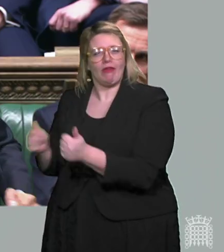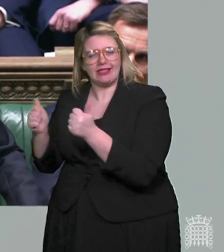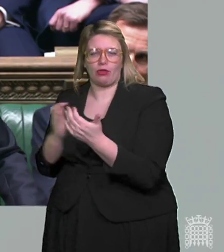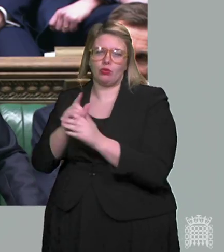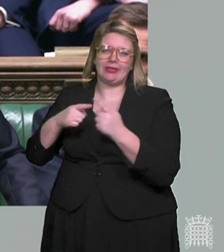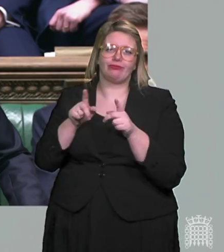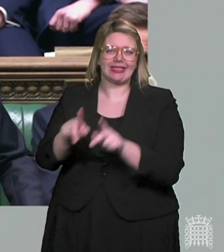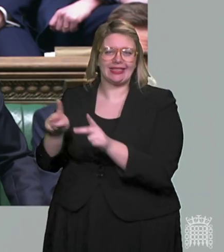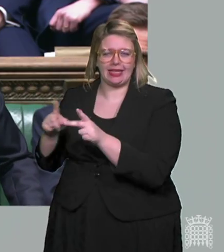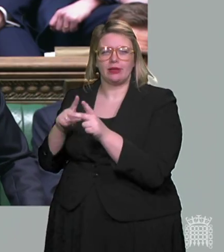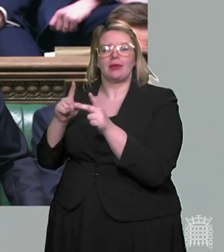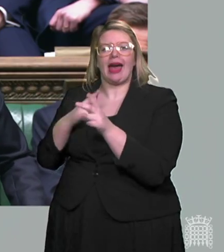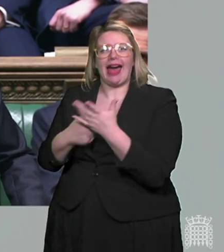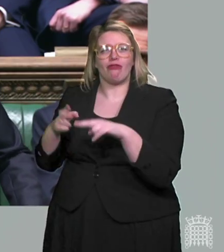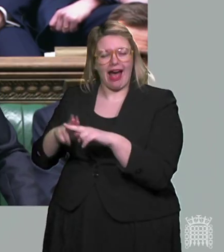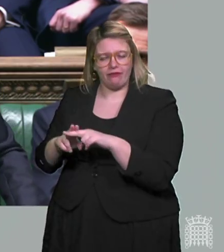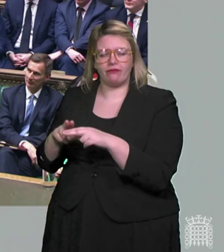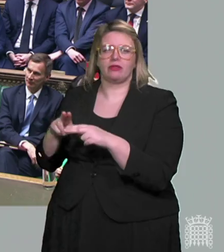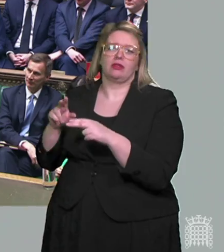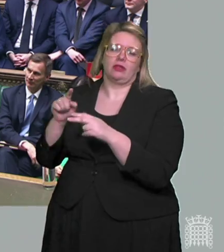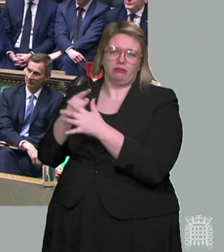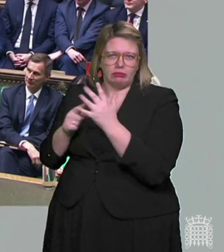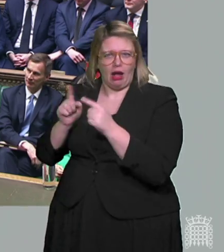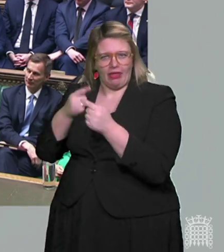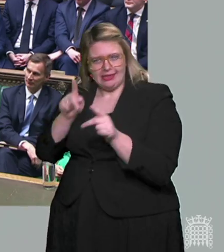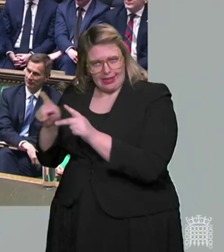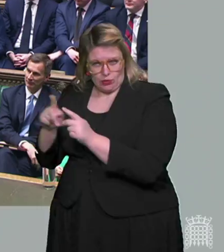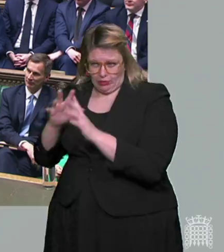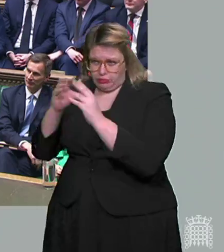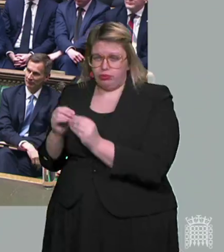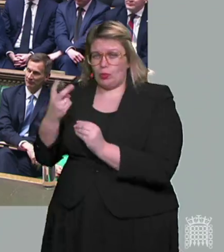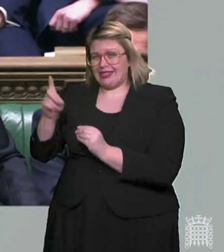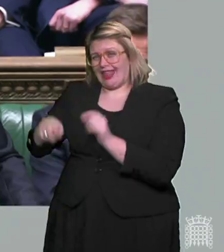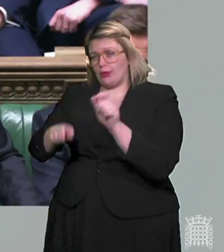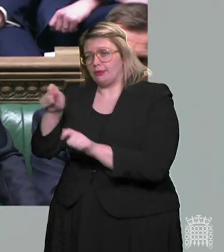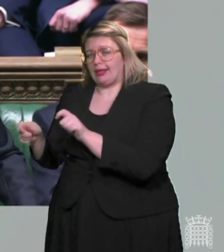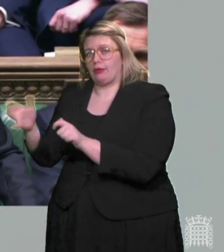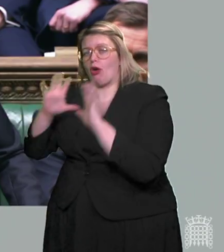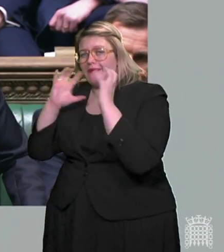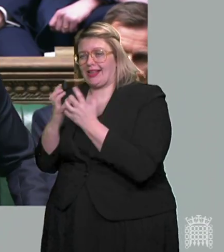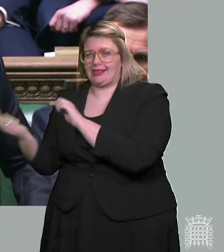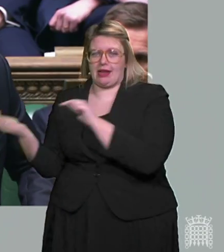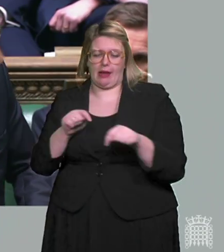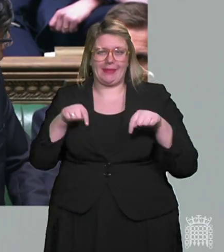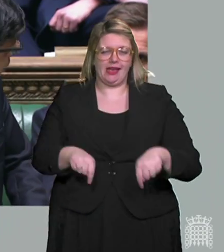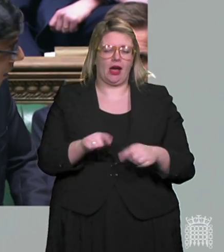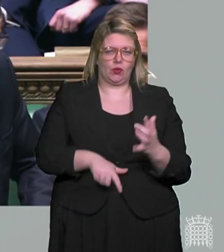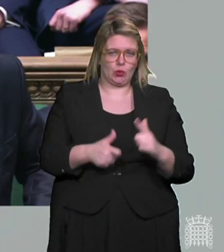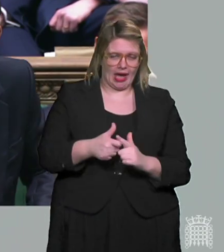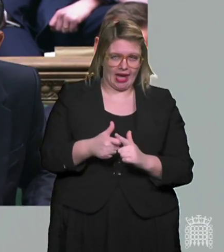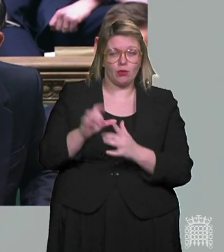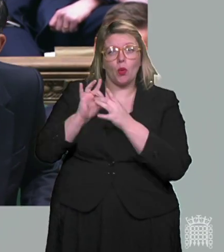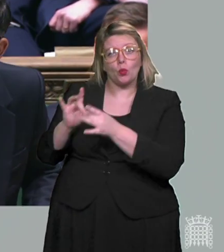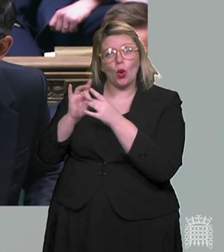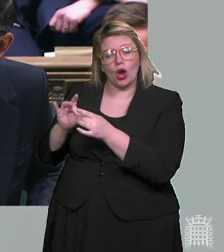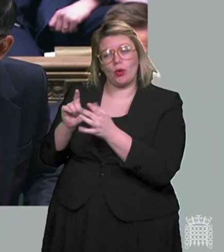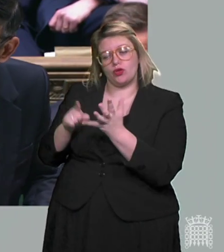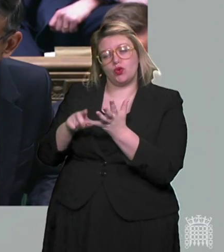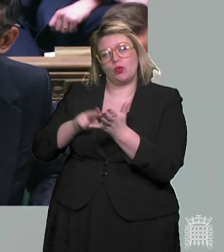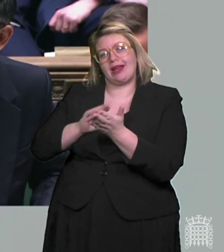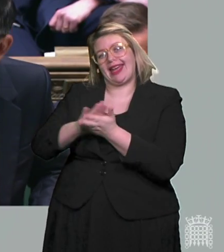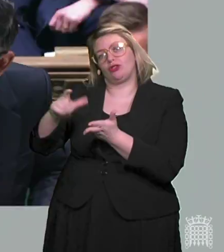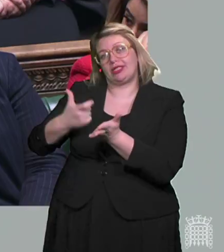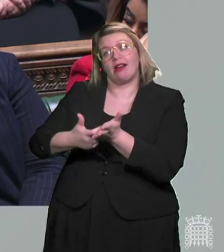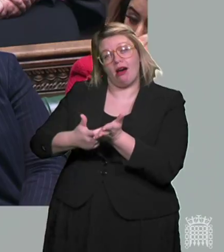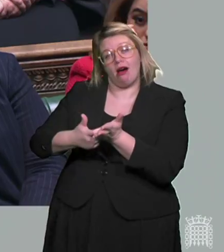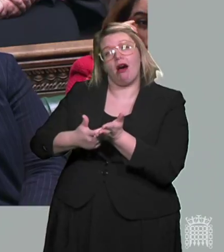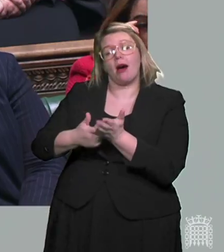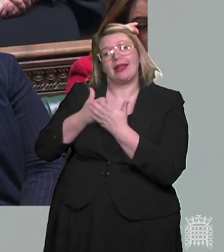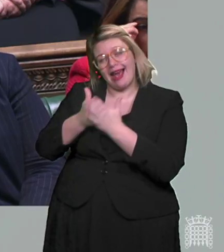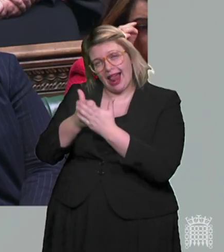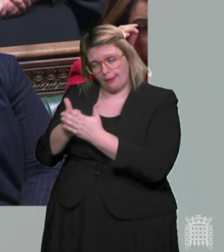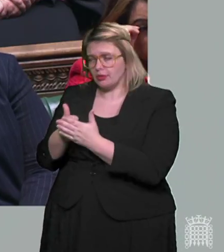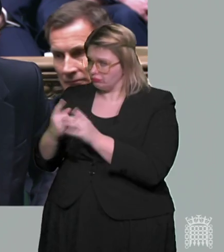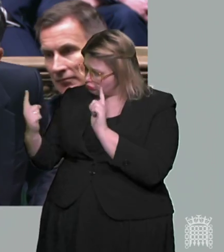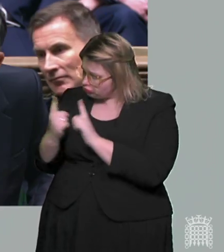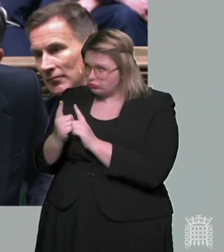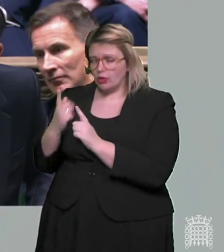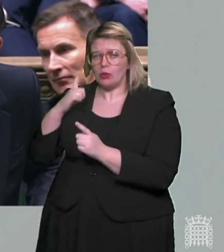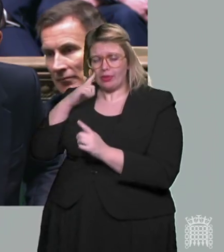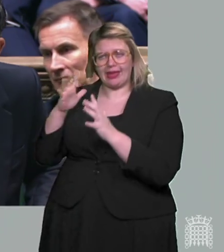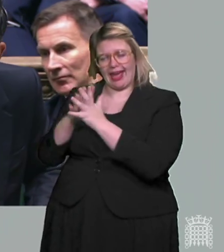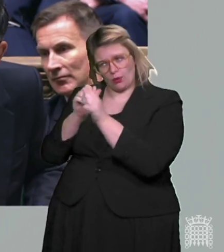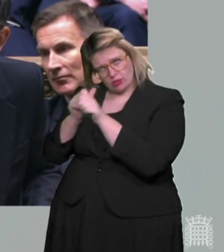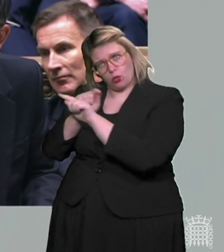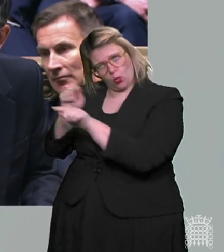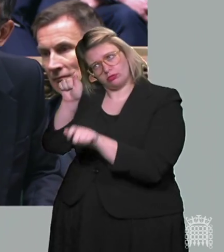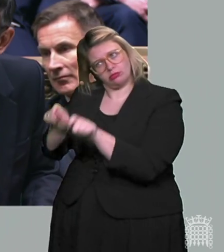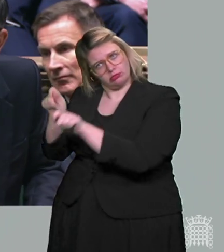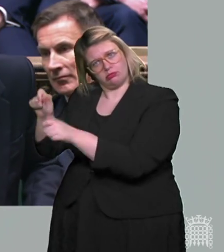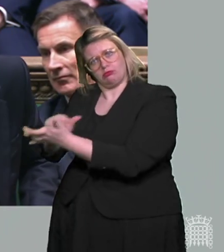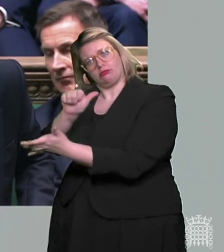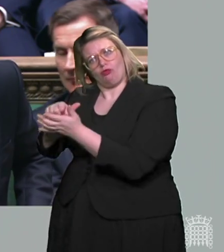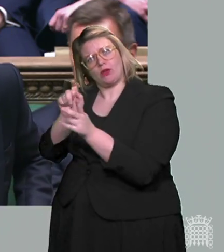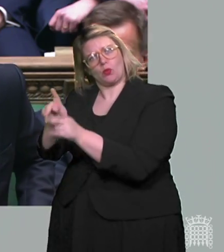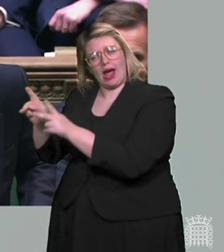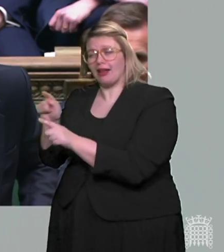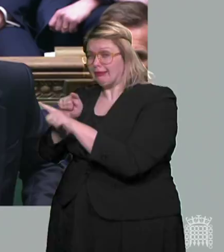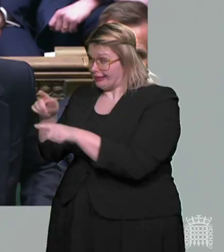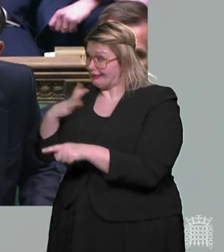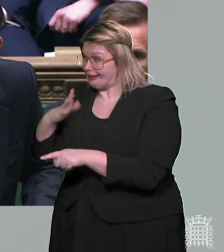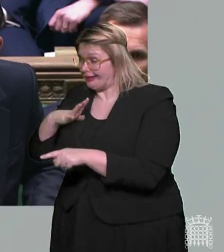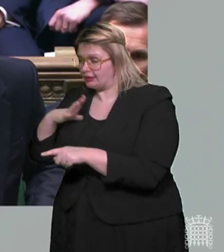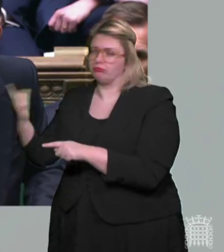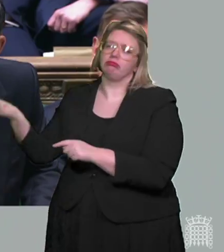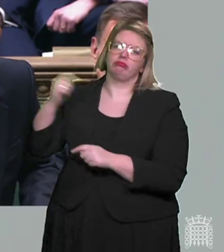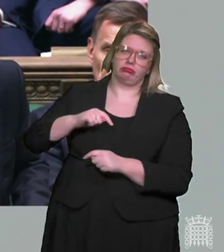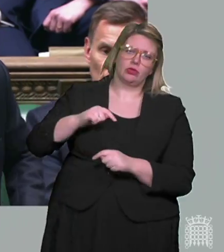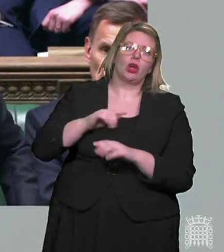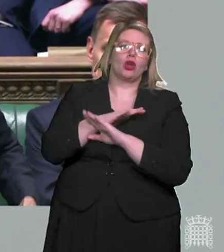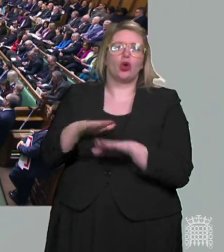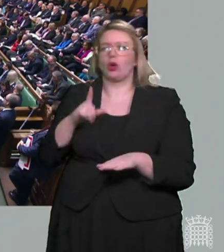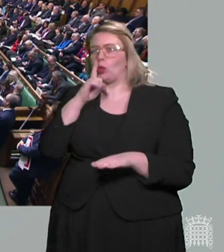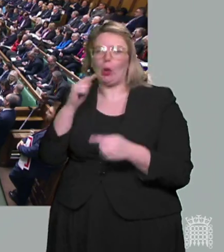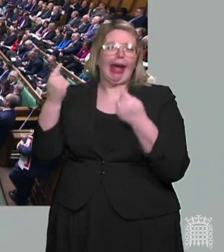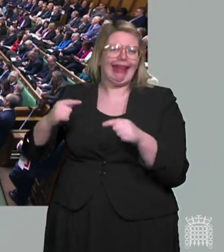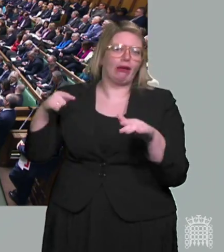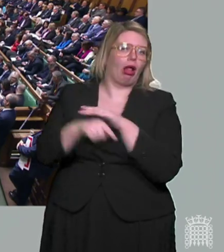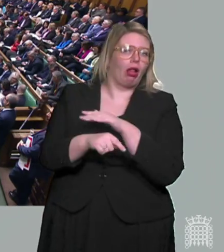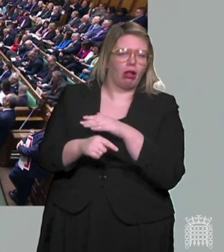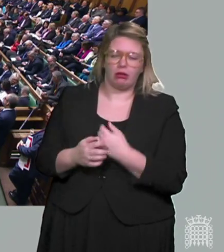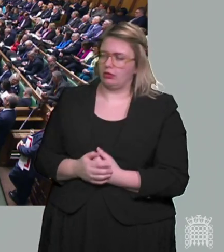We have already brought 20,000 refugees from Afghanistan to the UK and worked closely with the United Nations High Commissioner for Refugees and others on those legal routes, but I would be happy to meet her to ensure that we are targeting our compassion and generosity on the people who most need it and not those who are coming here illegally.